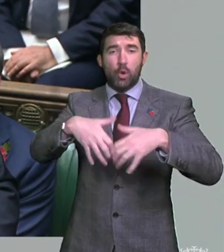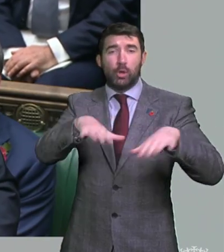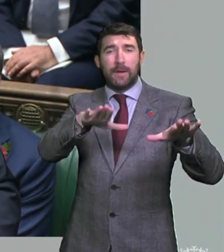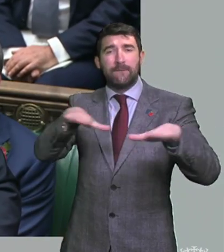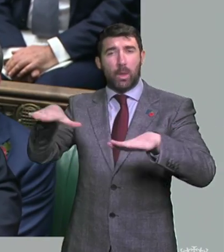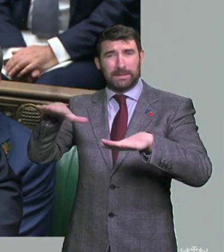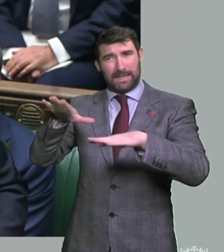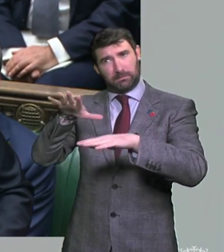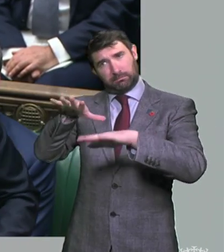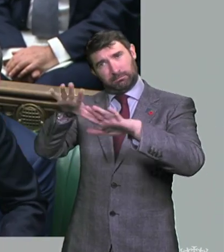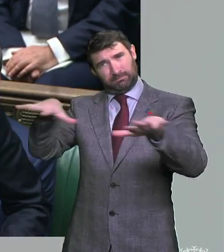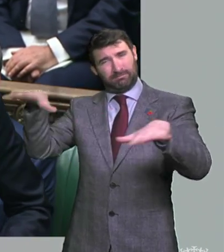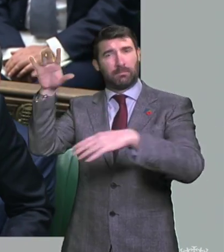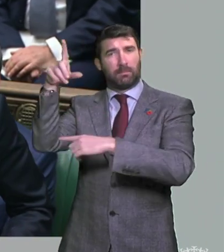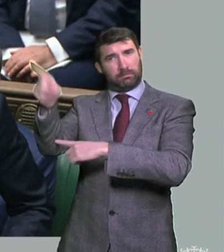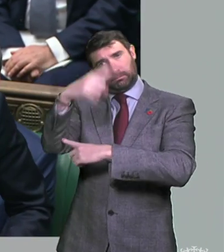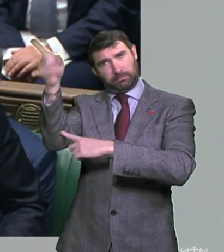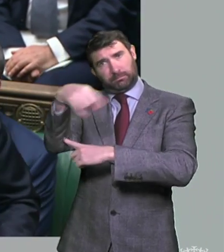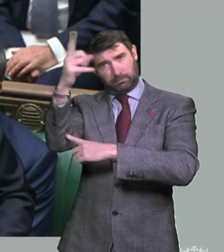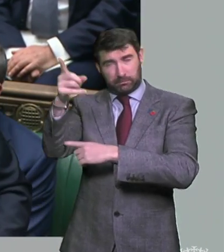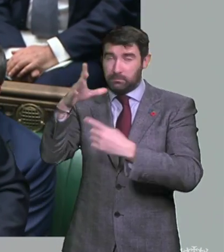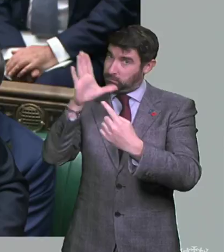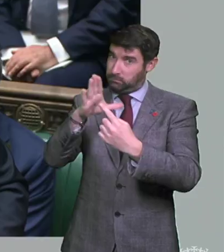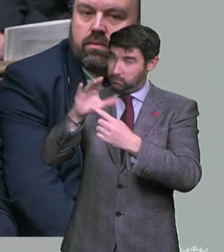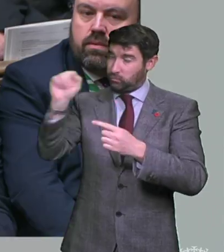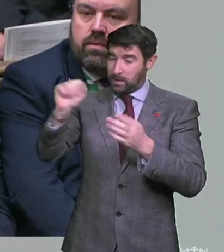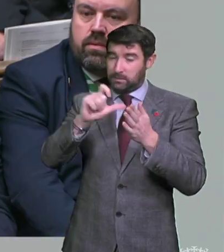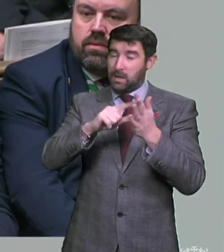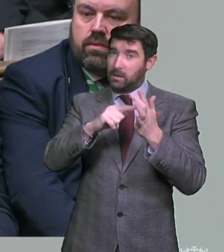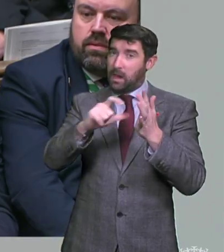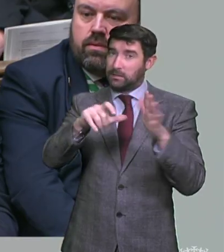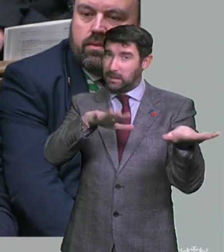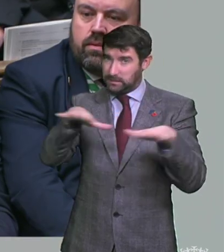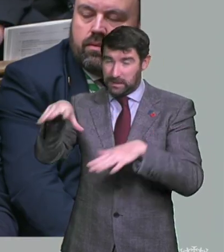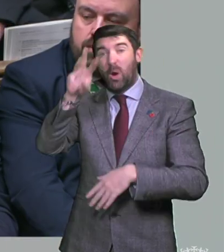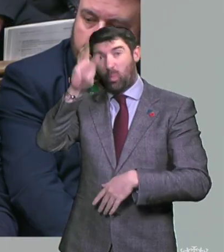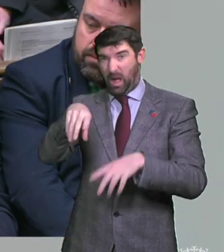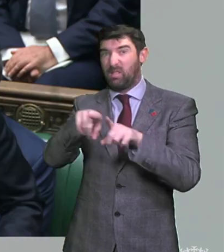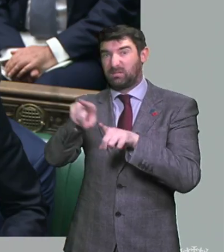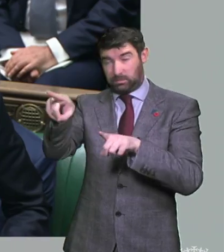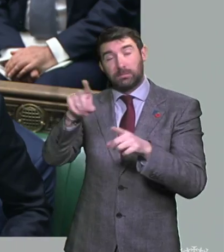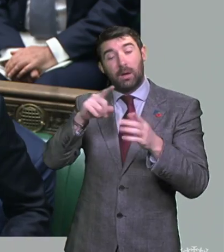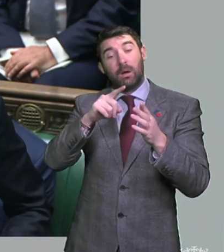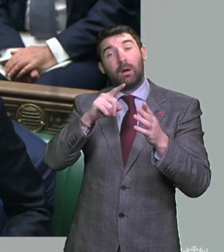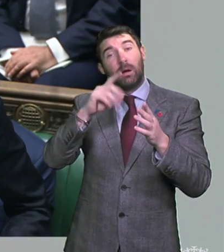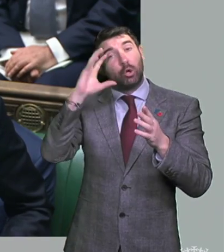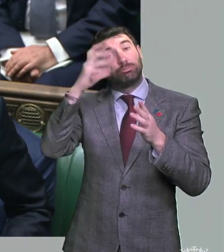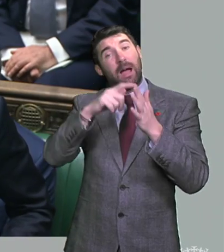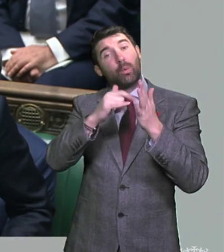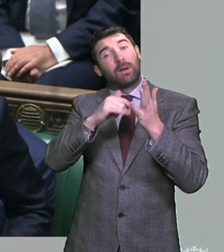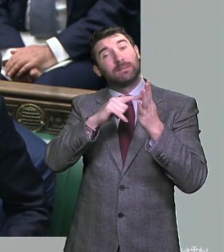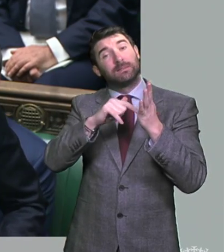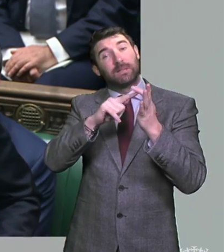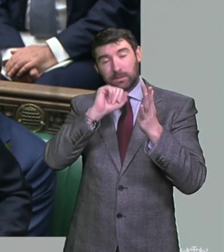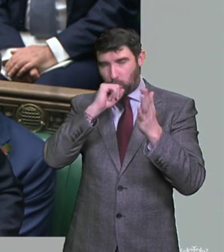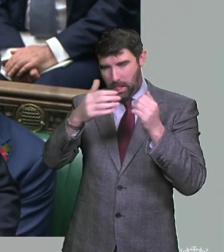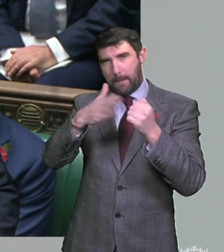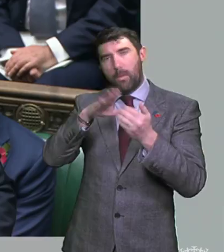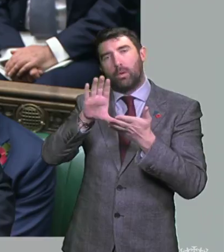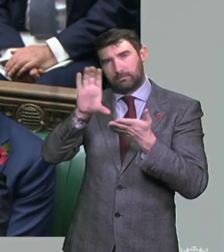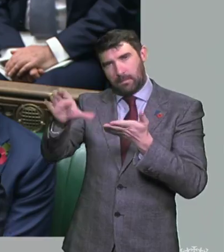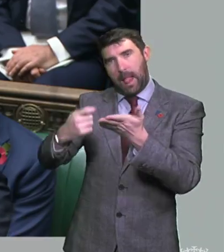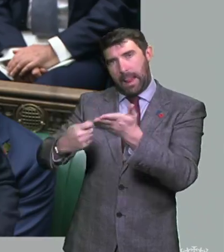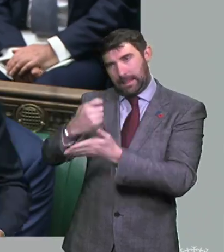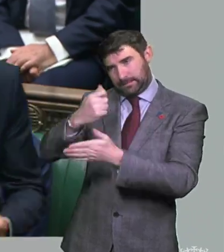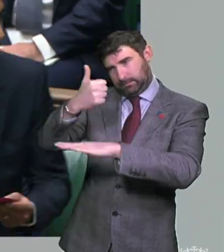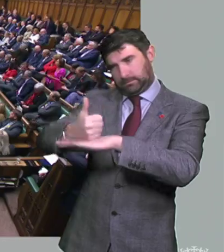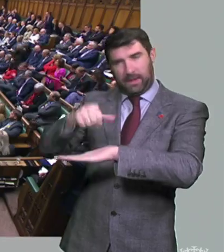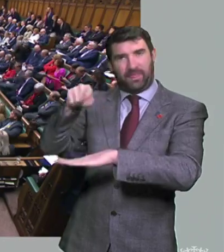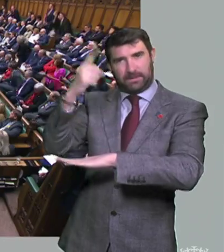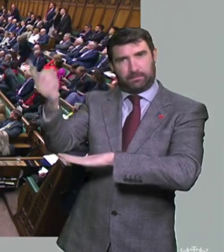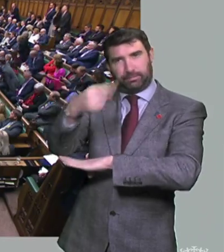He is right about the opportunities in the Celtic sea, and for Wales more generally, and I can confirm that the Crown Estate’s leasing process is expected to deliver more seabed leases for many more projects.